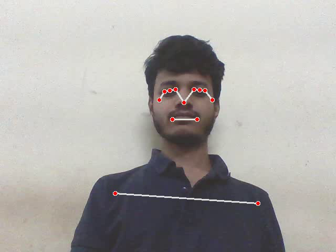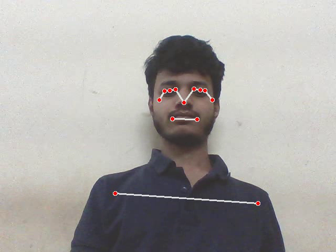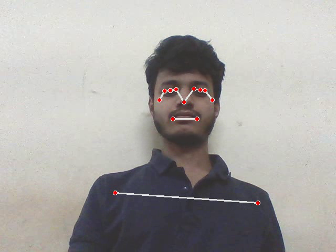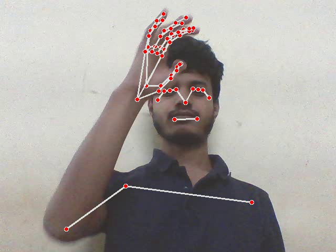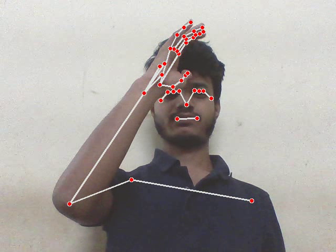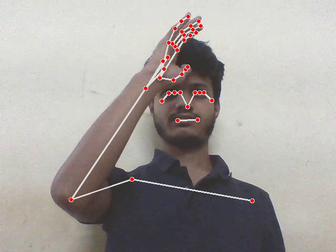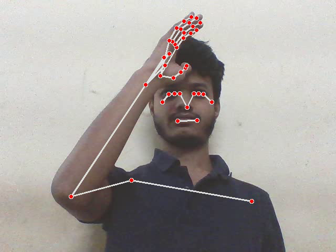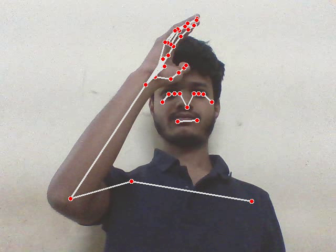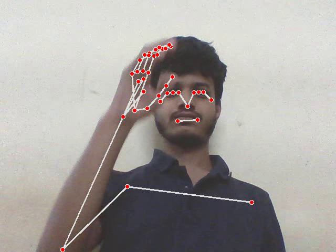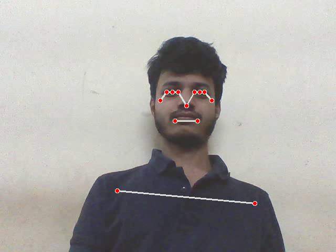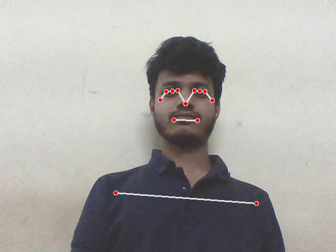father